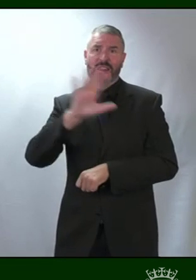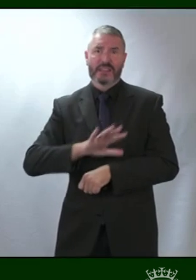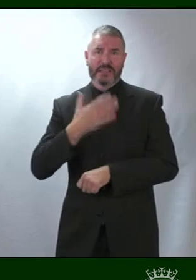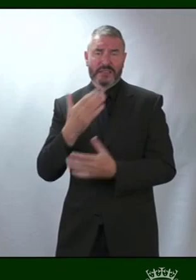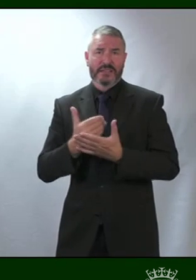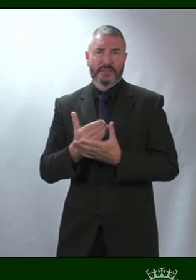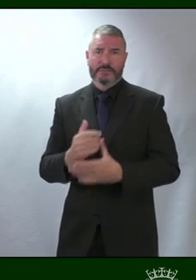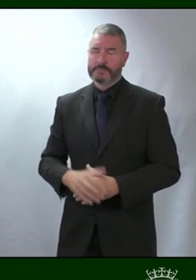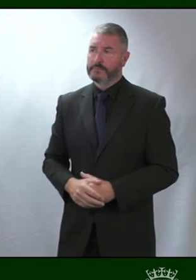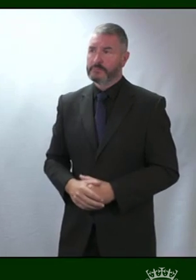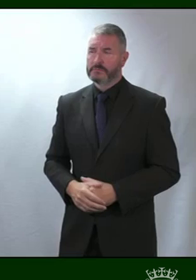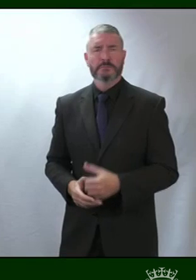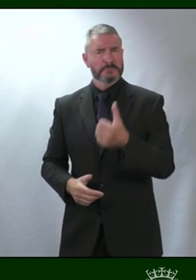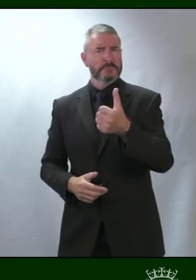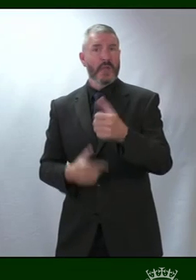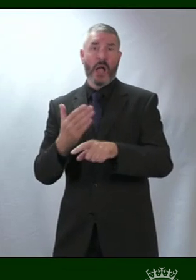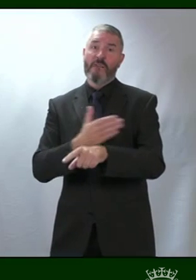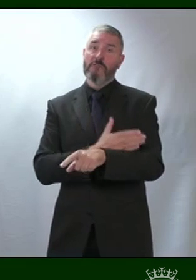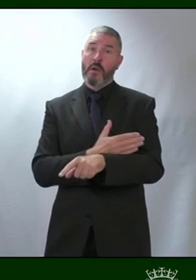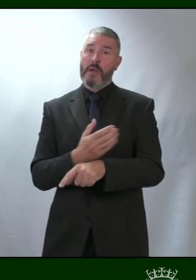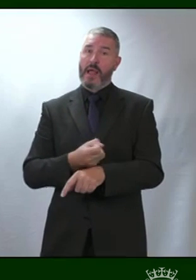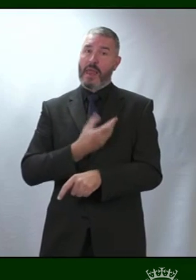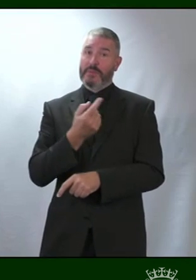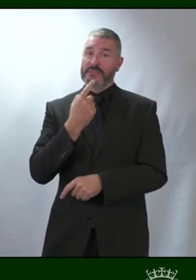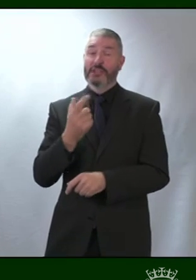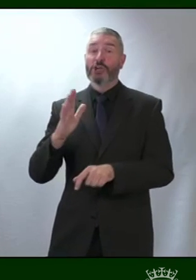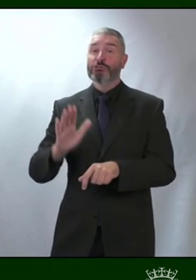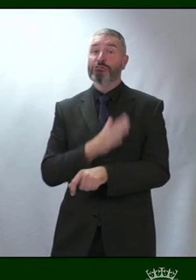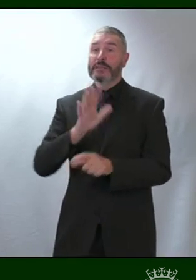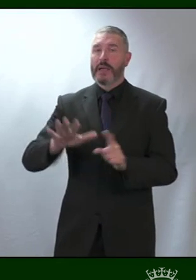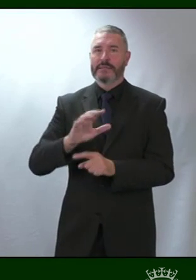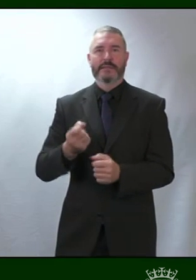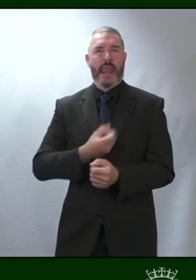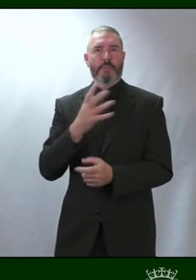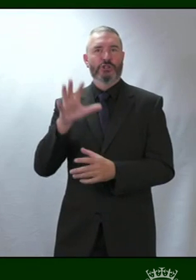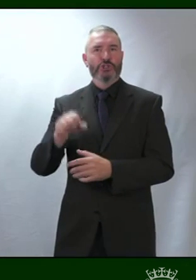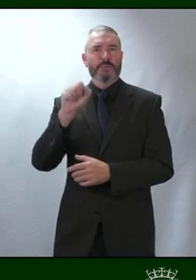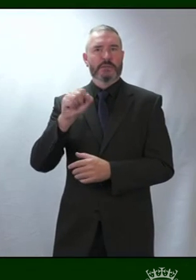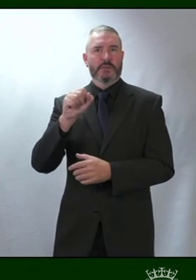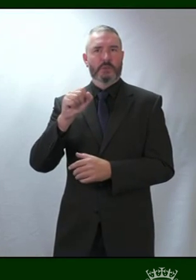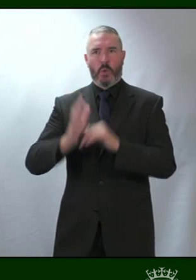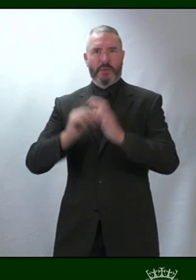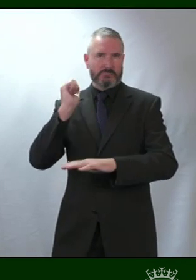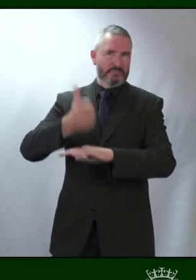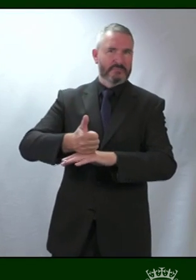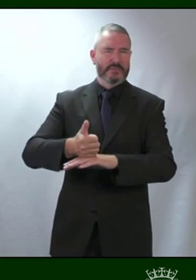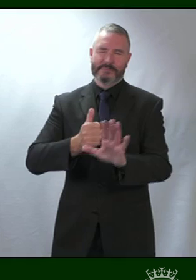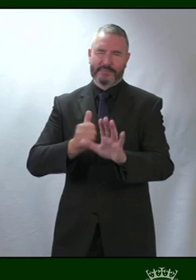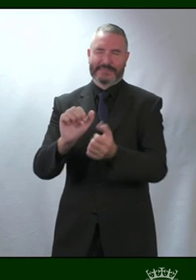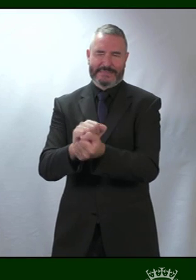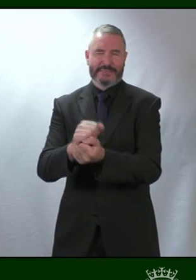I certainly can. It was a former Labour Planning Minister who said, “The green belt is a Labour achievement, and we intend to build on it.” That is what he said.